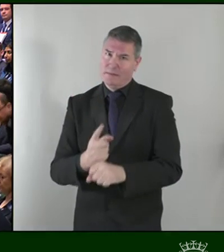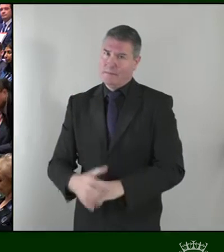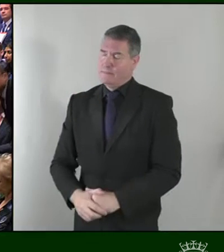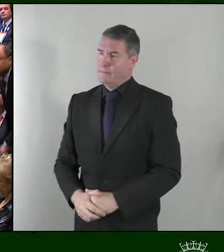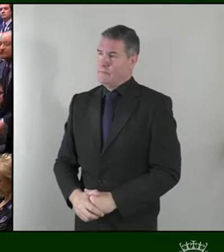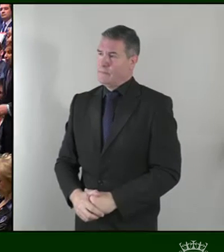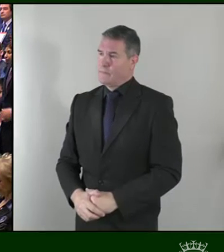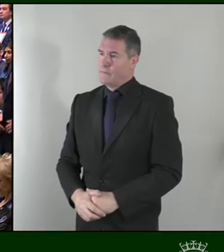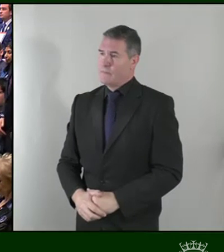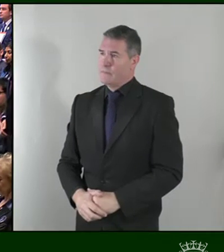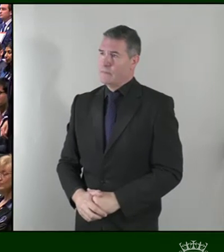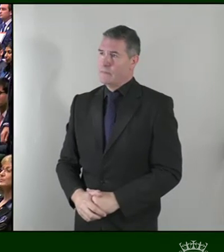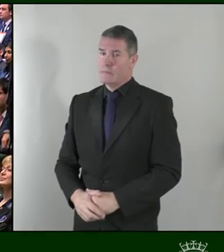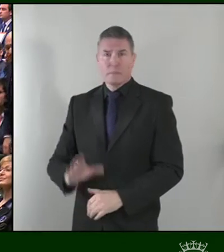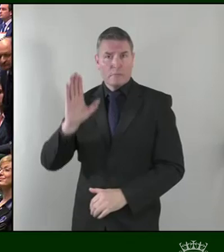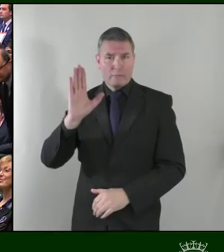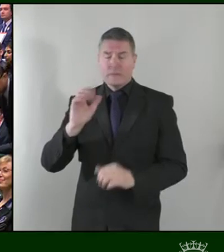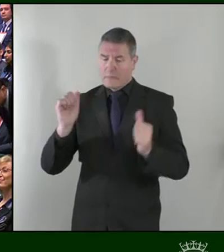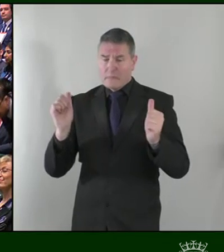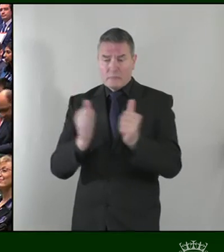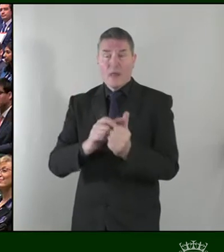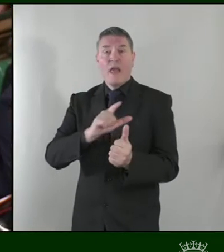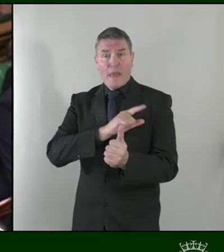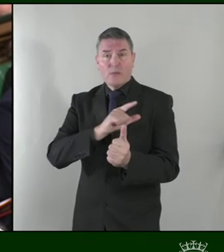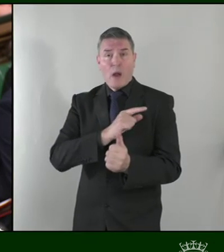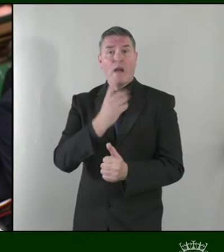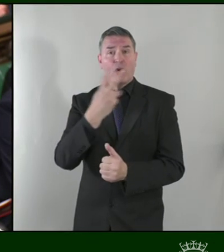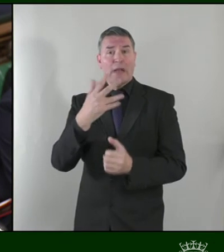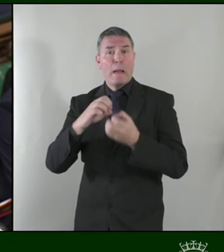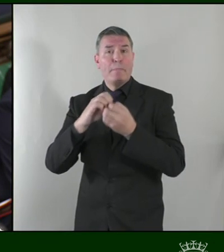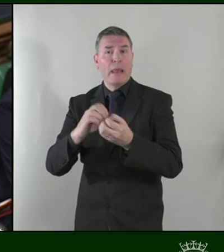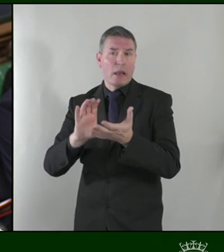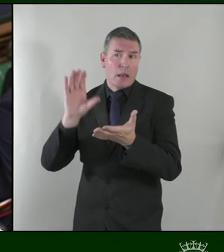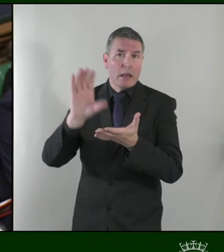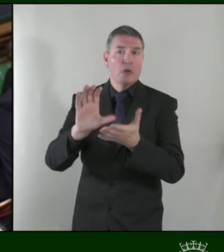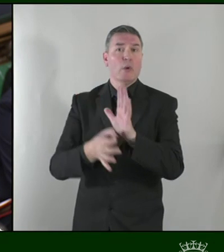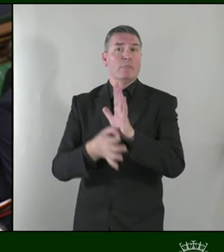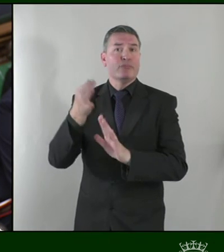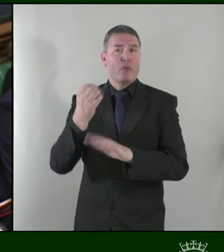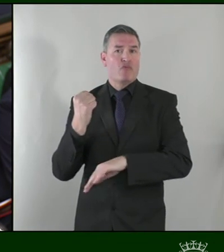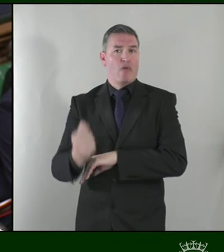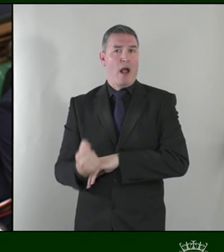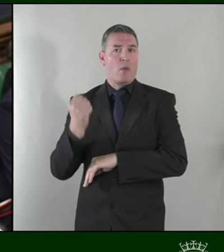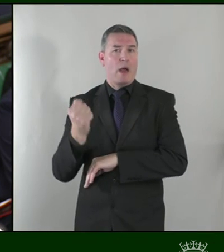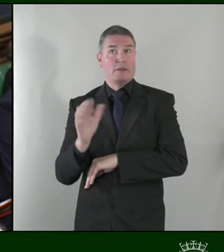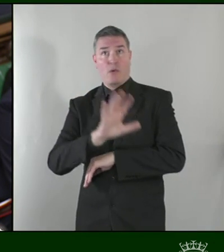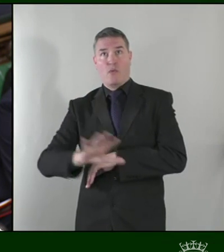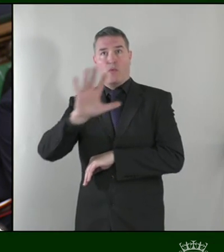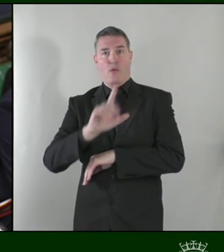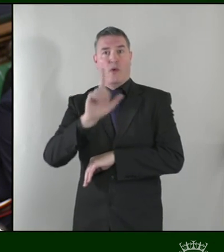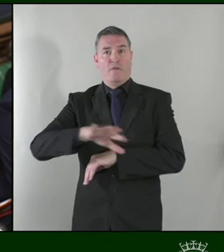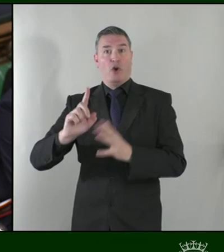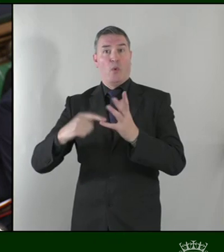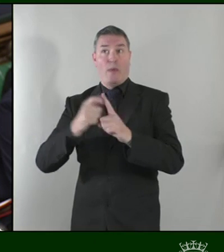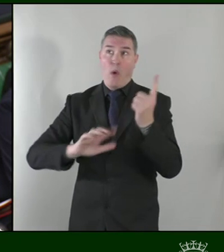Absolutely, and that is why we are putting £48 billion into improving our railways as part of the infrastructure revolution.